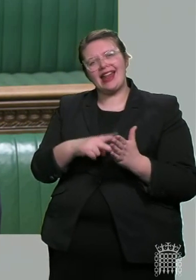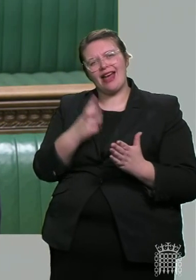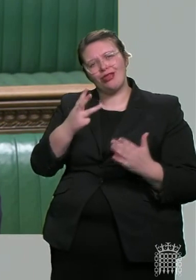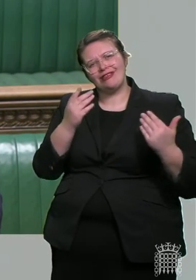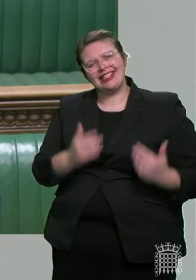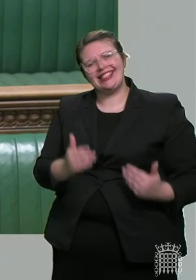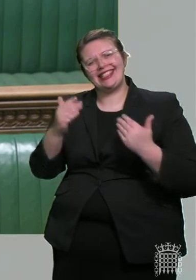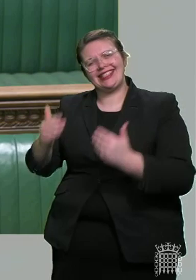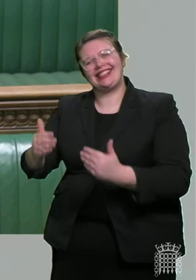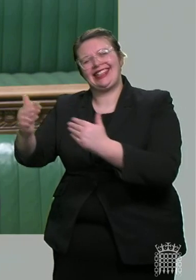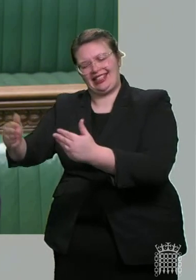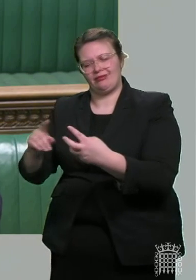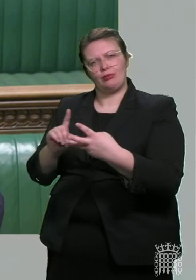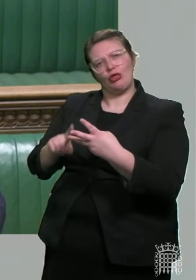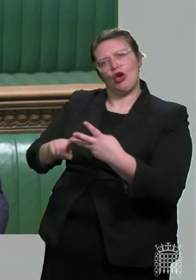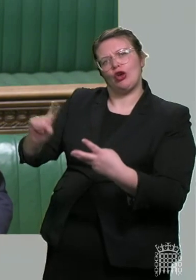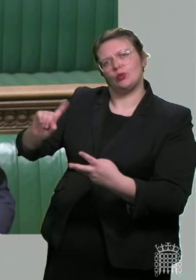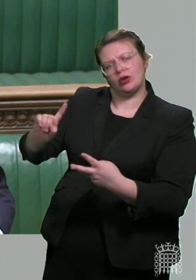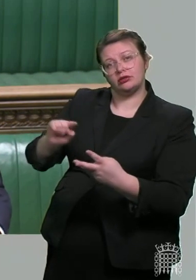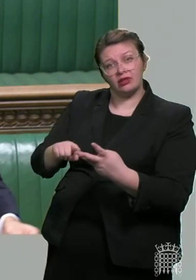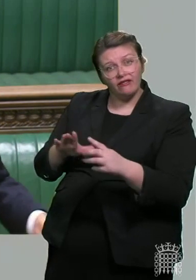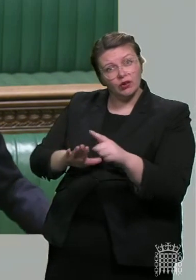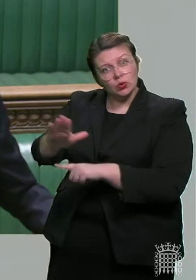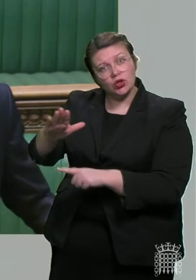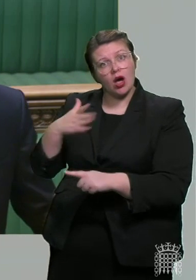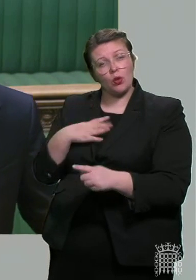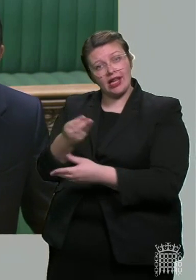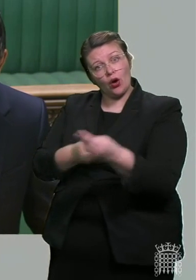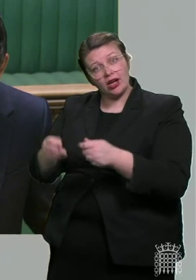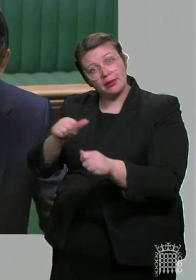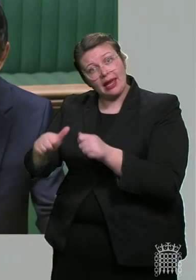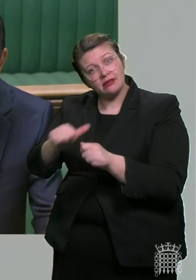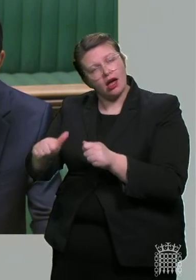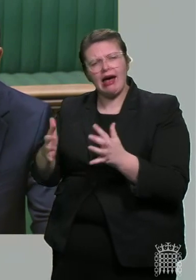If we want a better future economy, we have to make it happen.